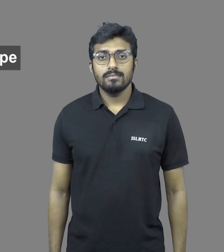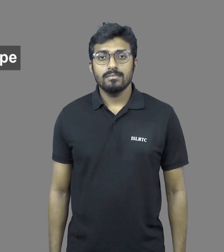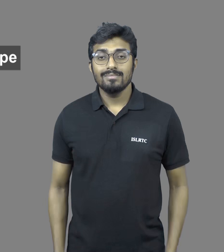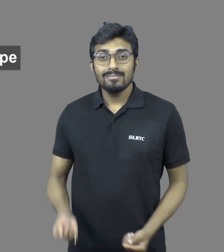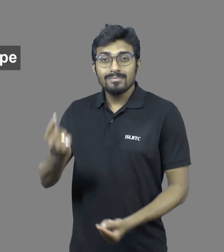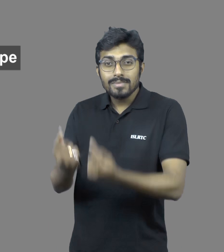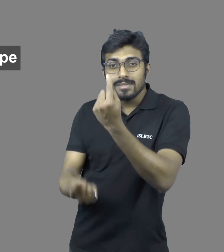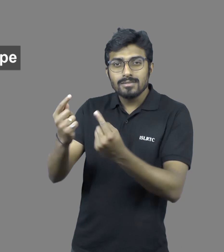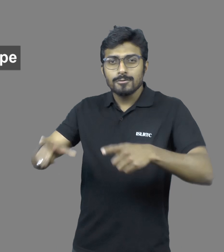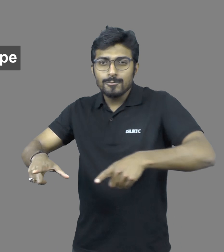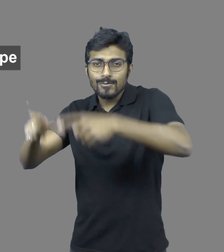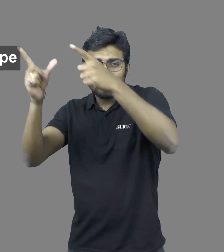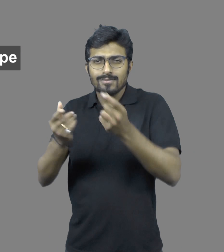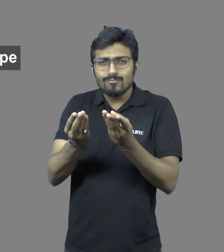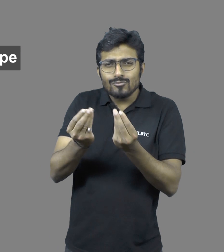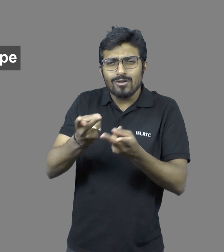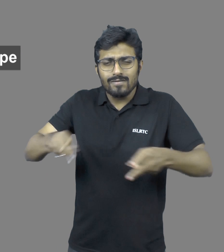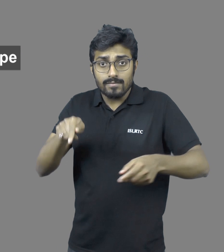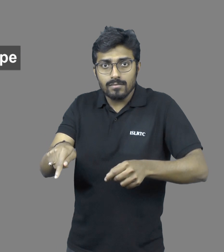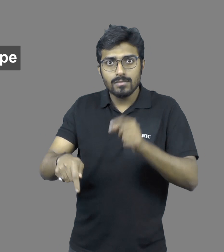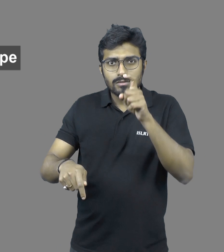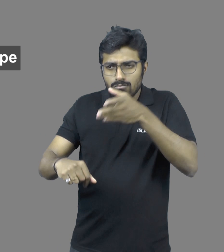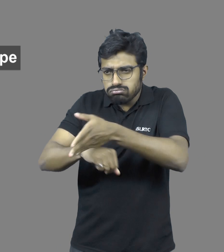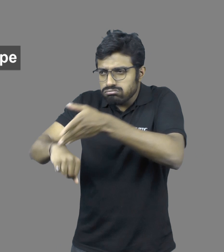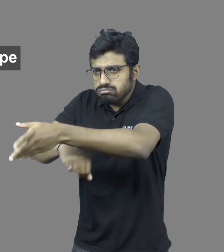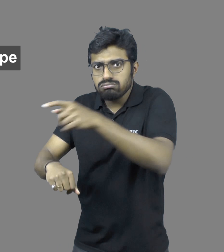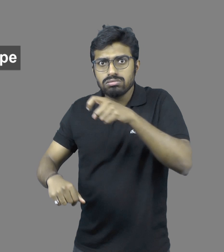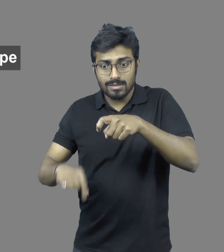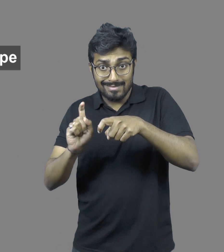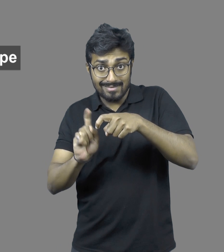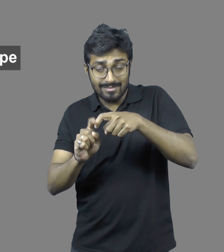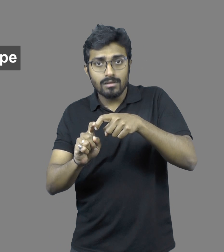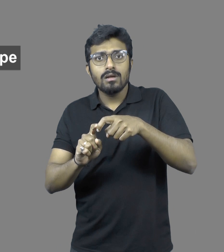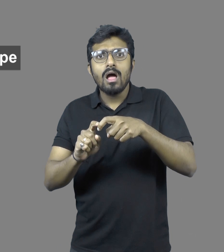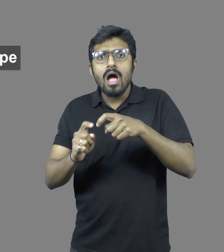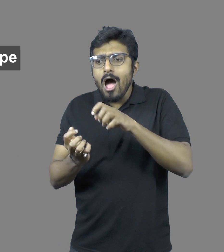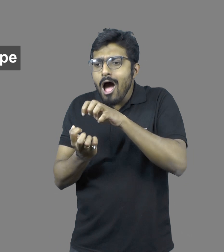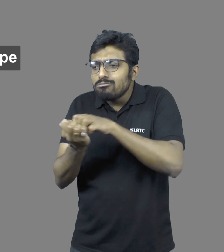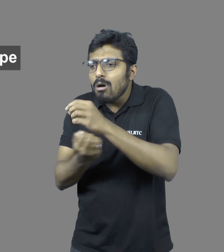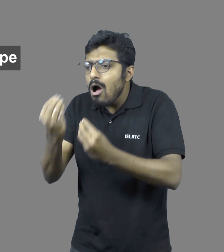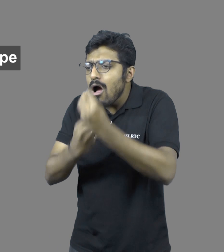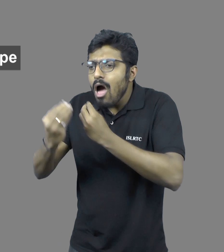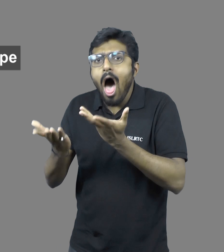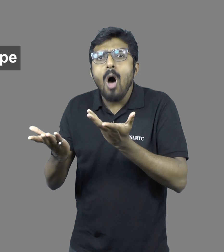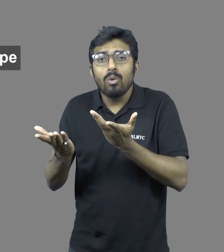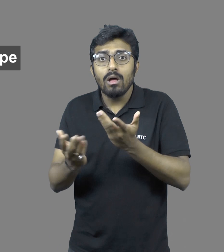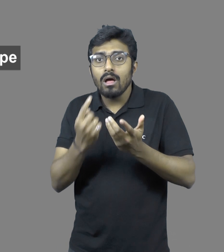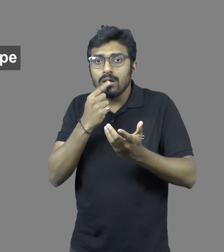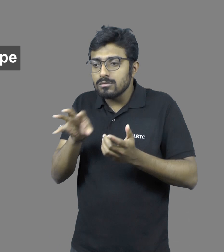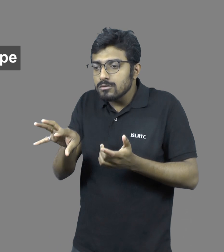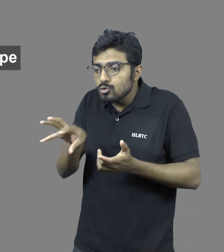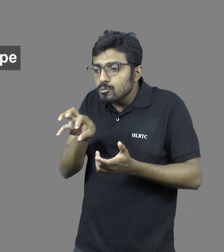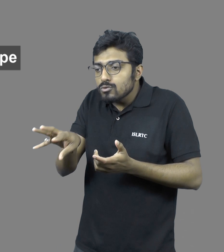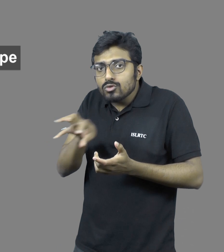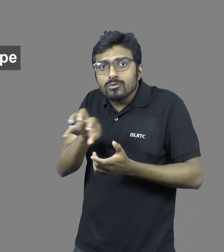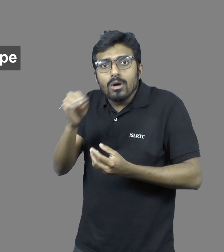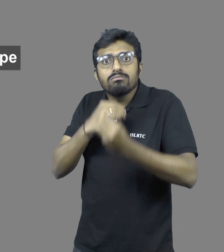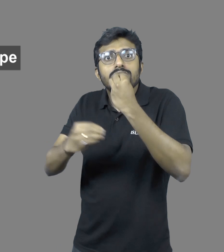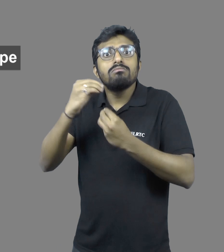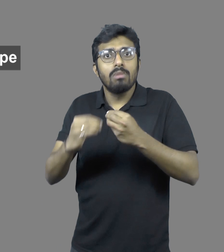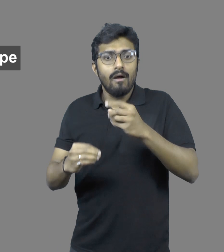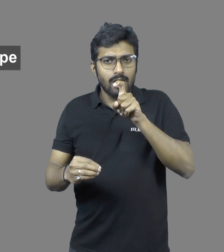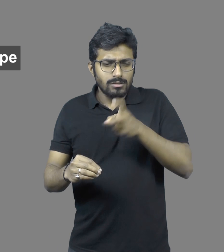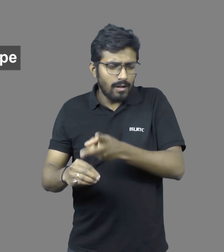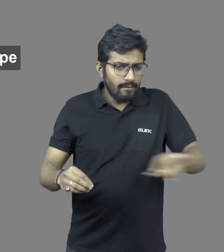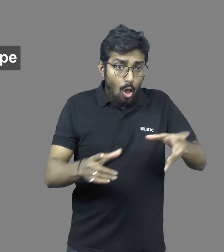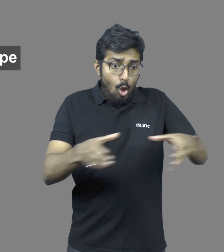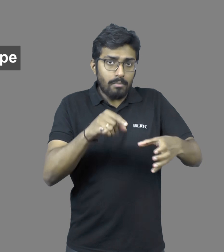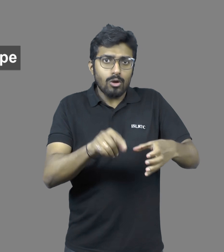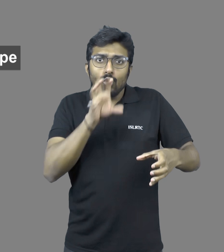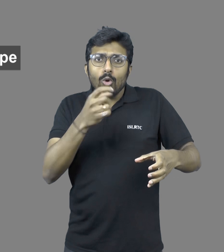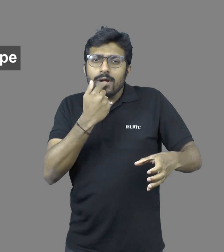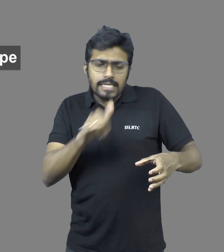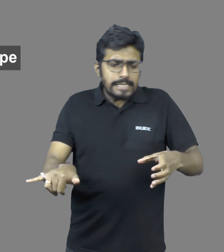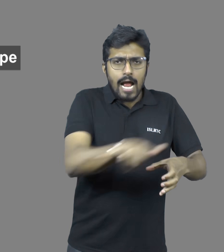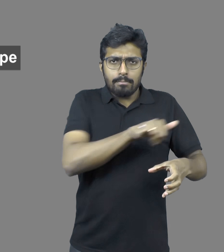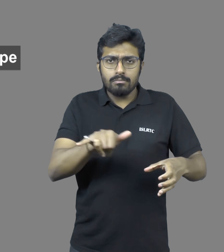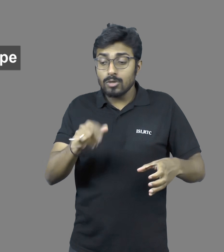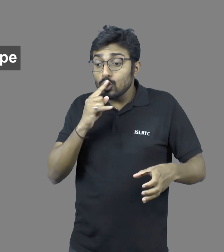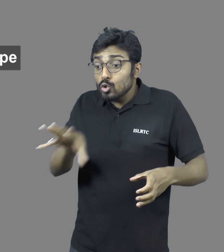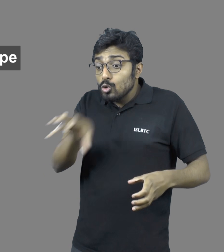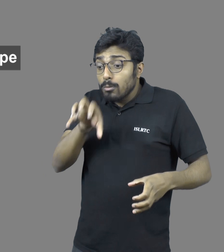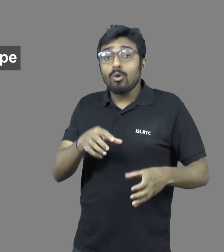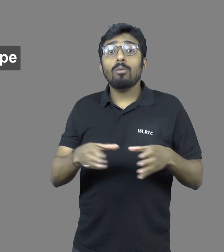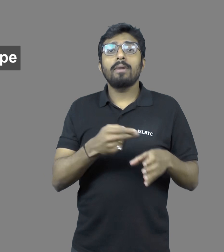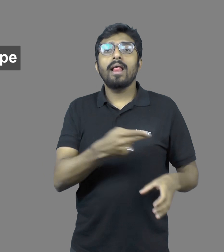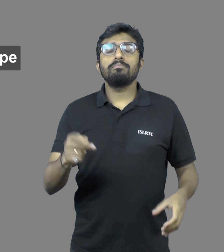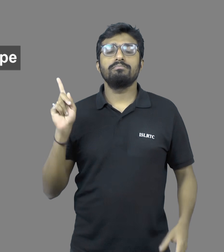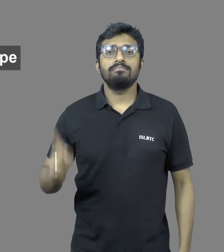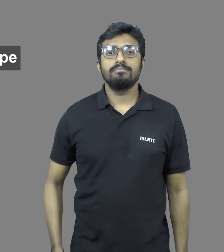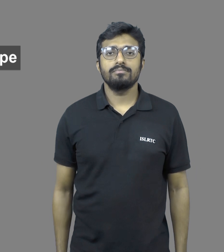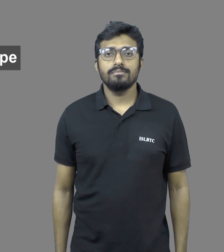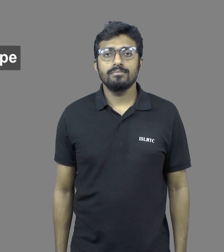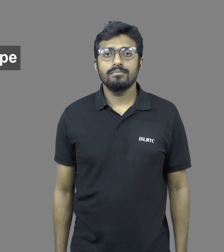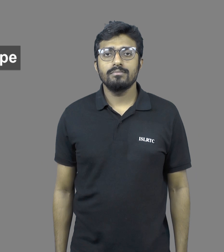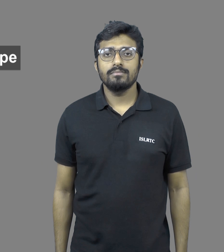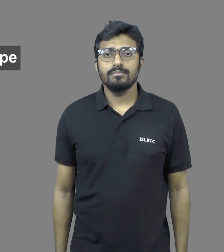Piercing and Sucking Type